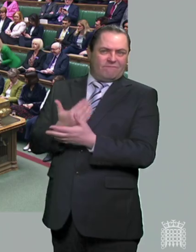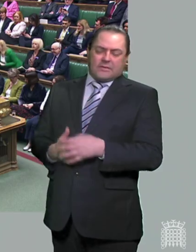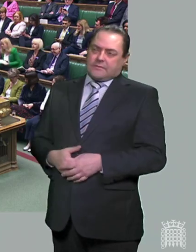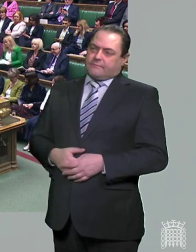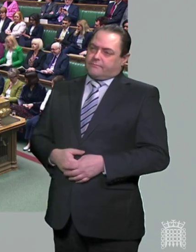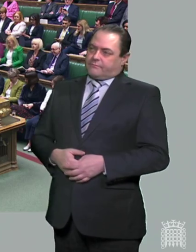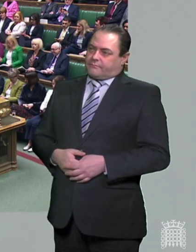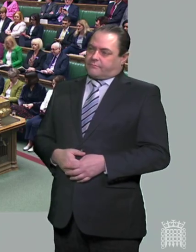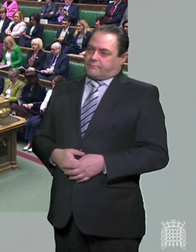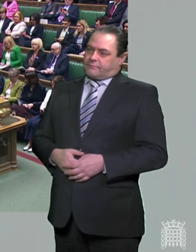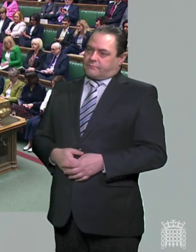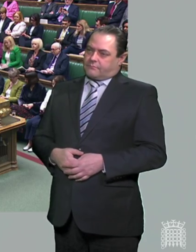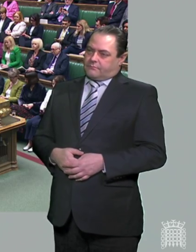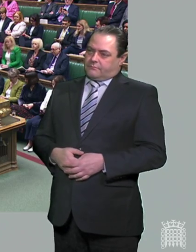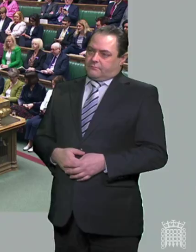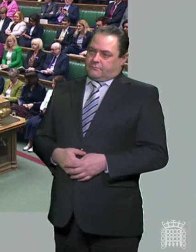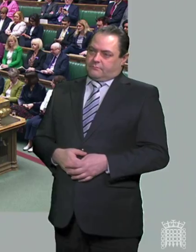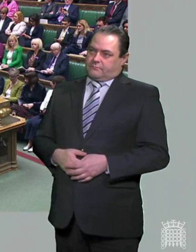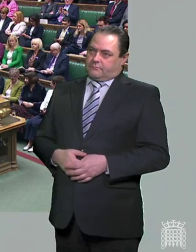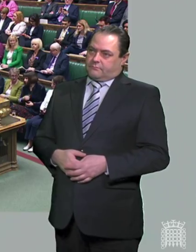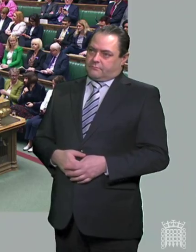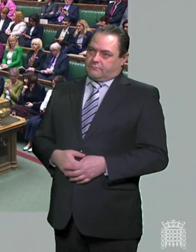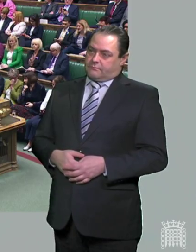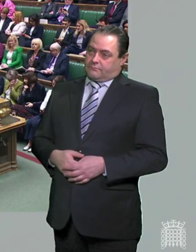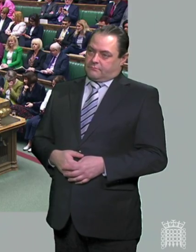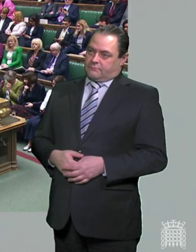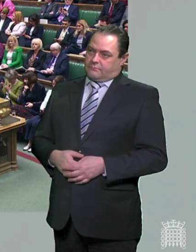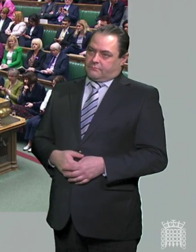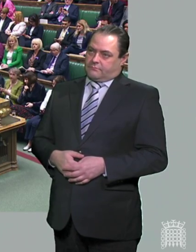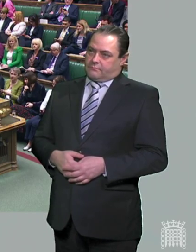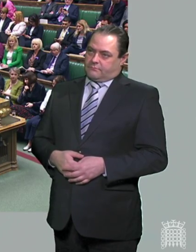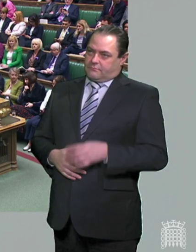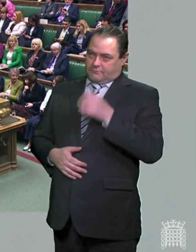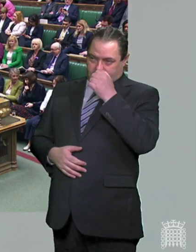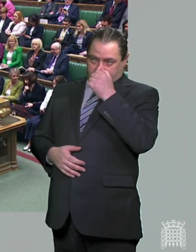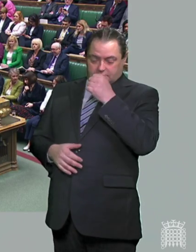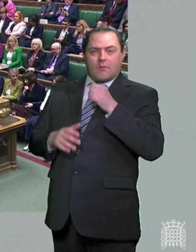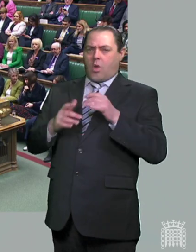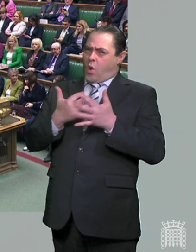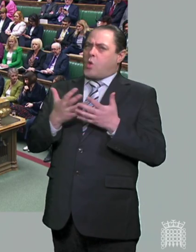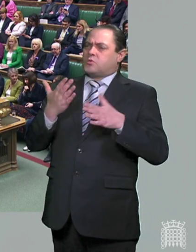There is a lot of work going on.